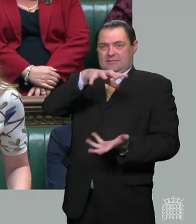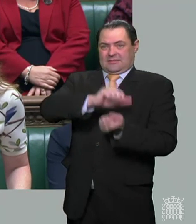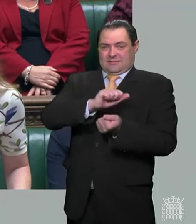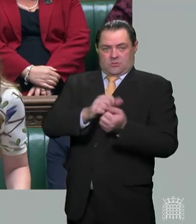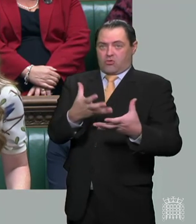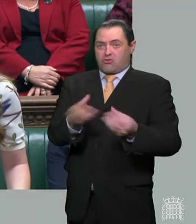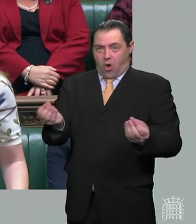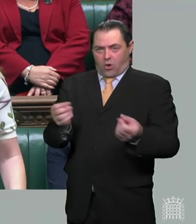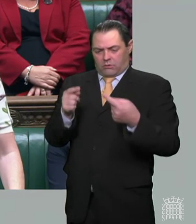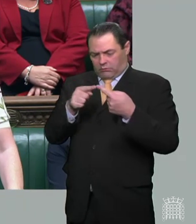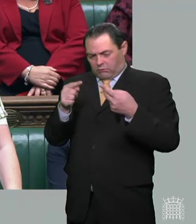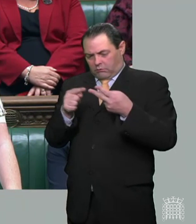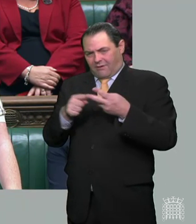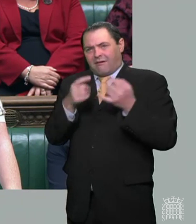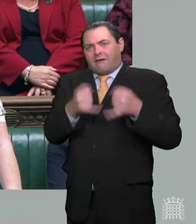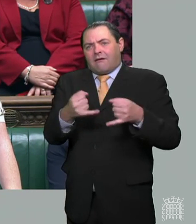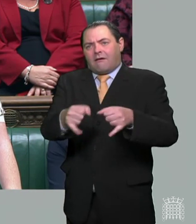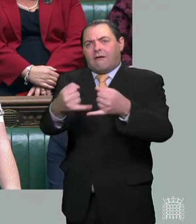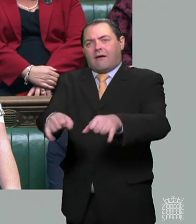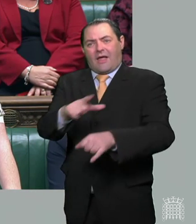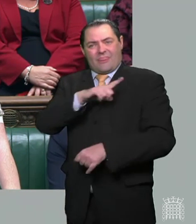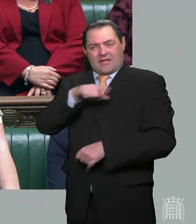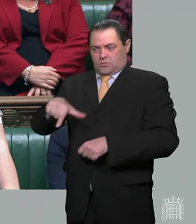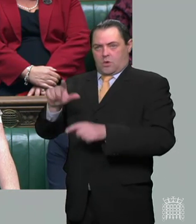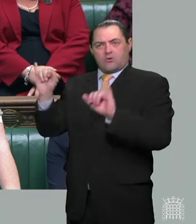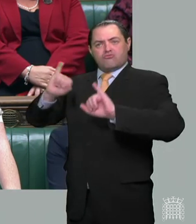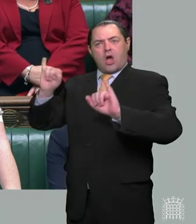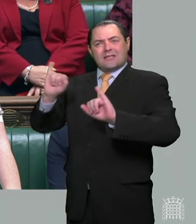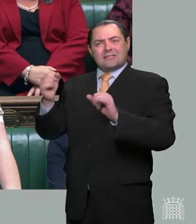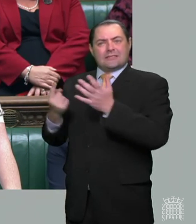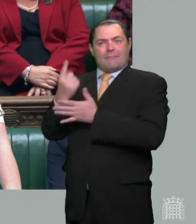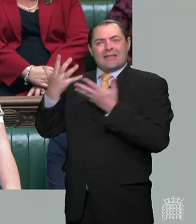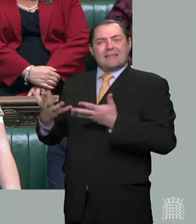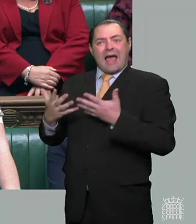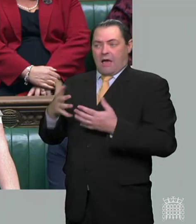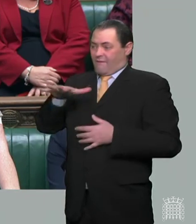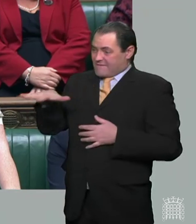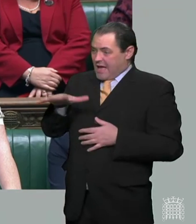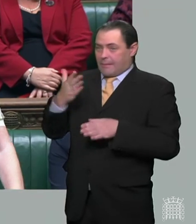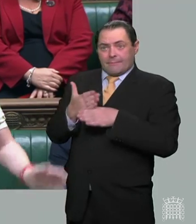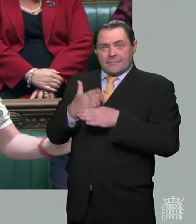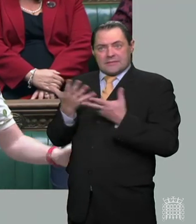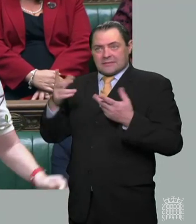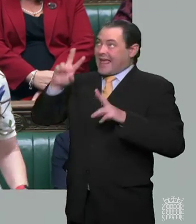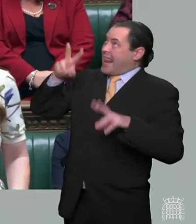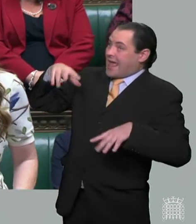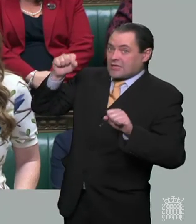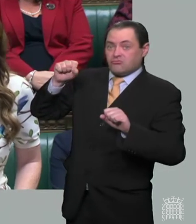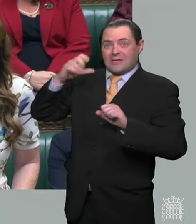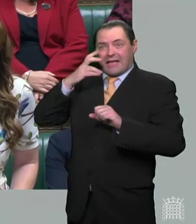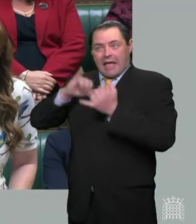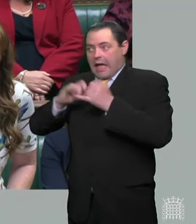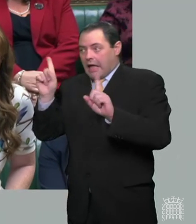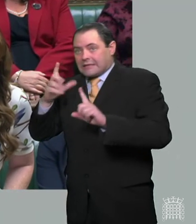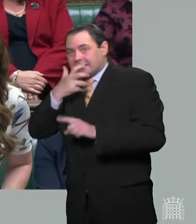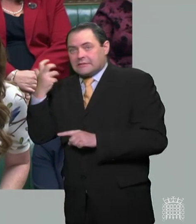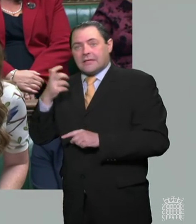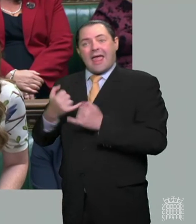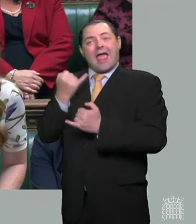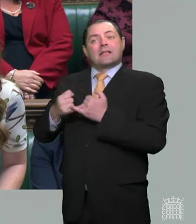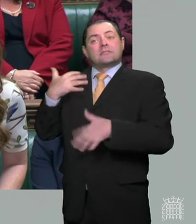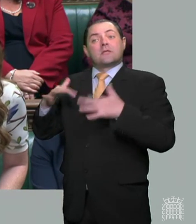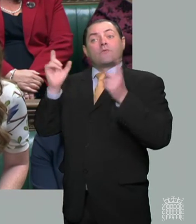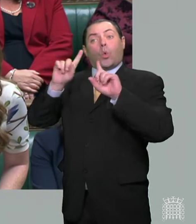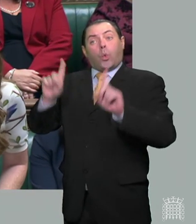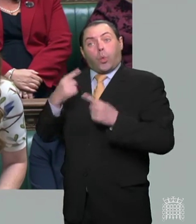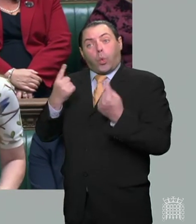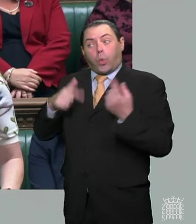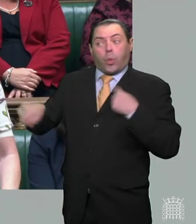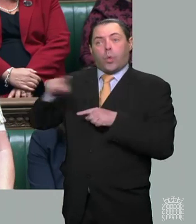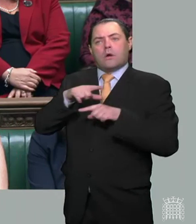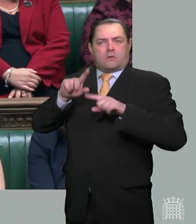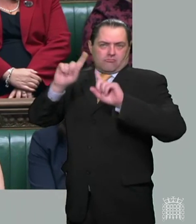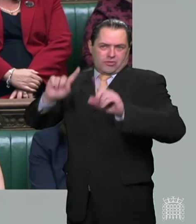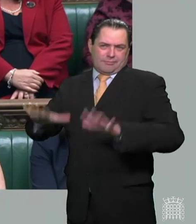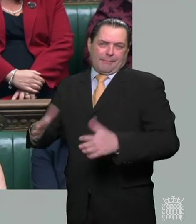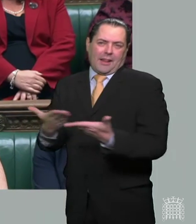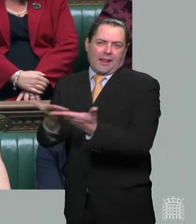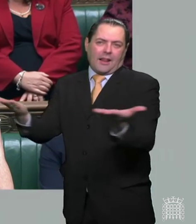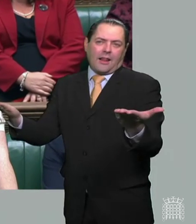Their failures paved the way for this crisis, which will hit families and businesses, and as usual it will be the British people who will have to pay the price.